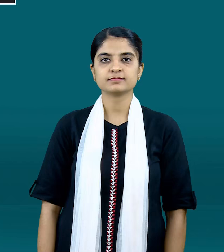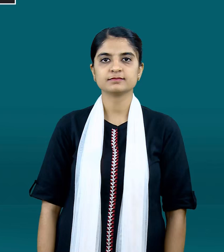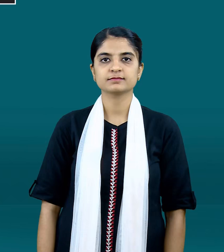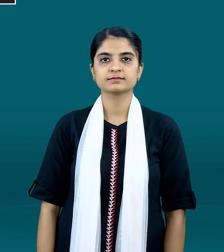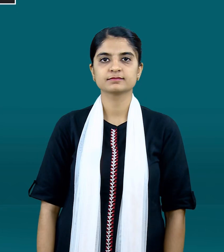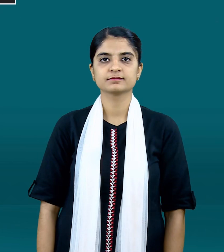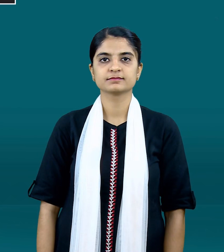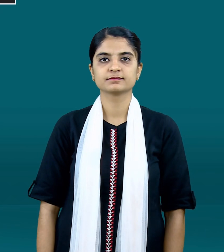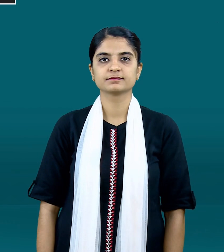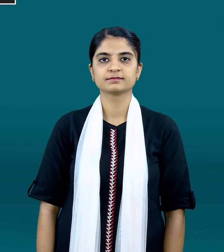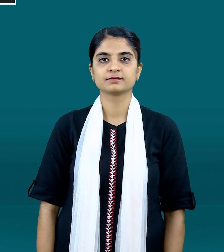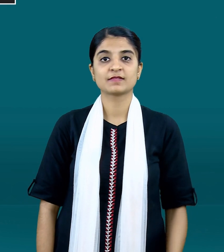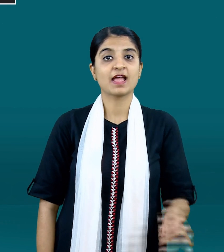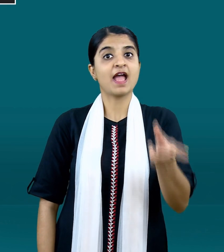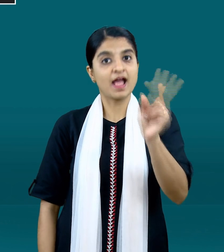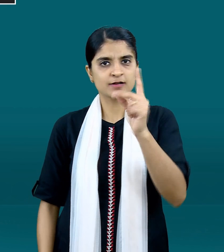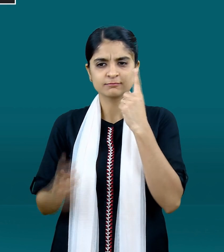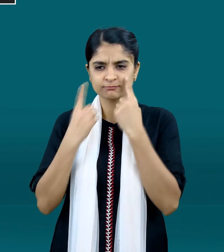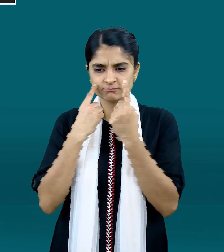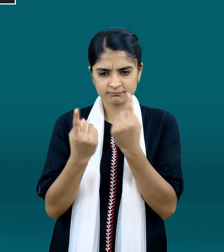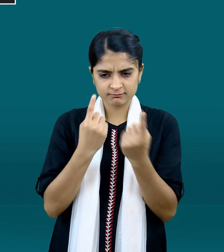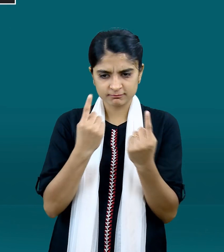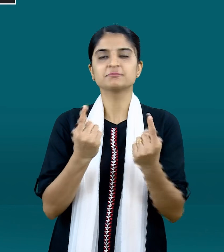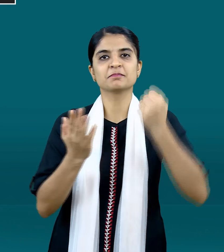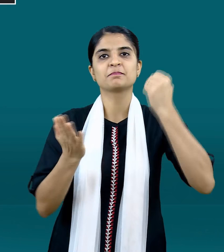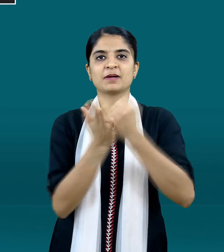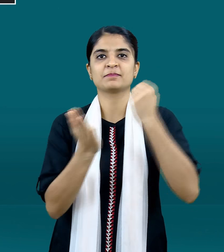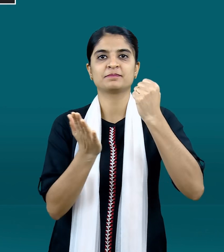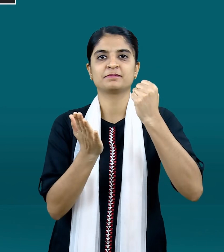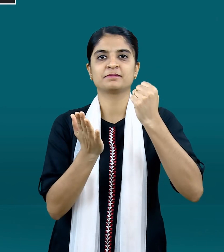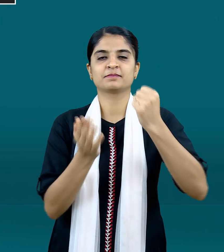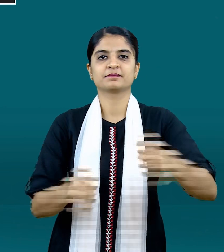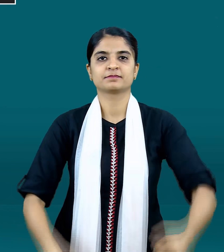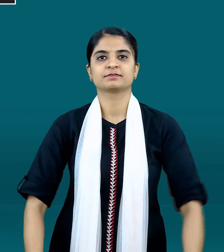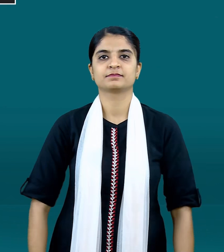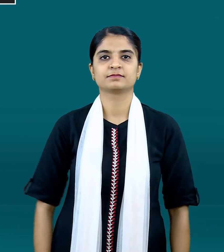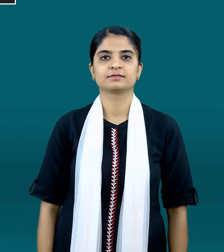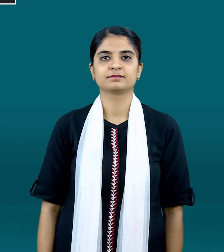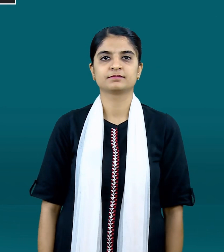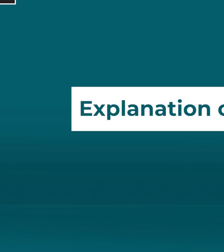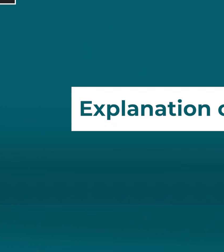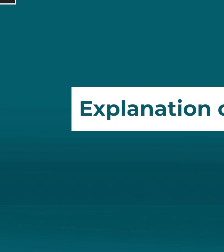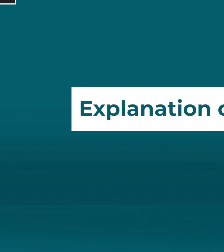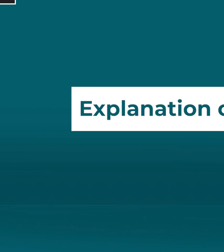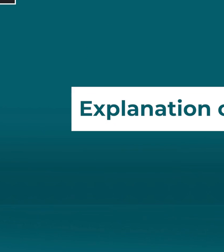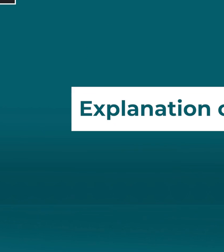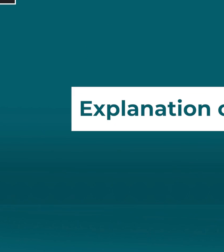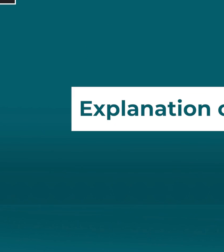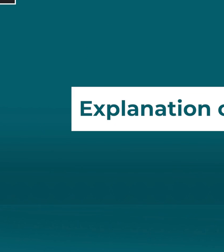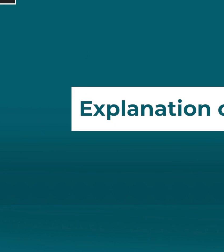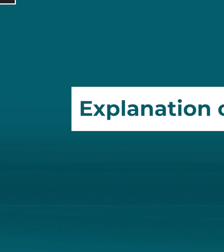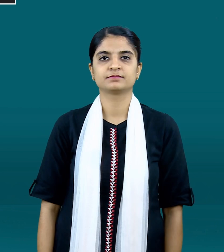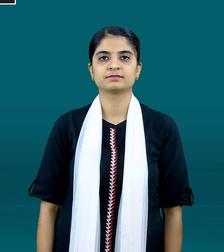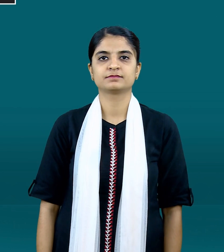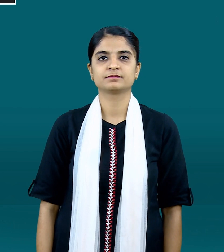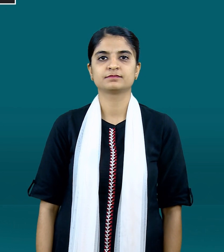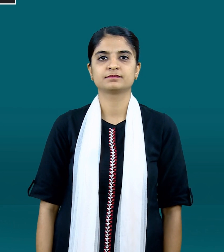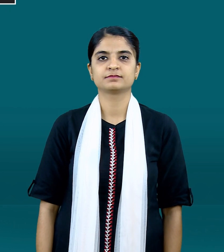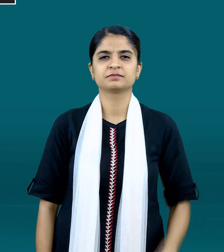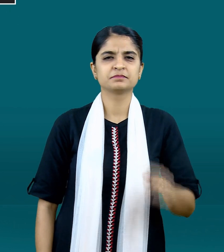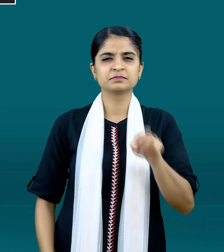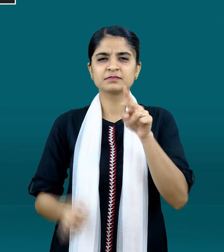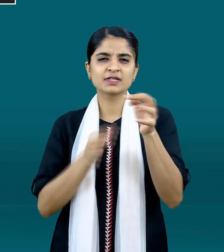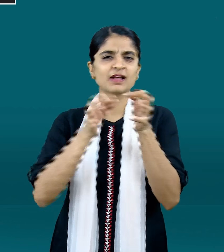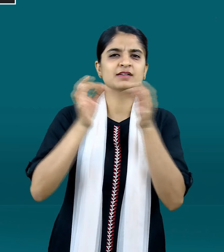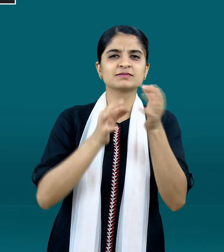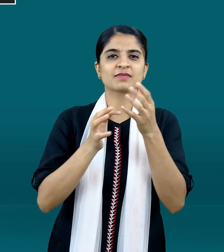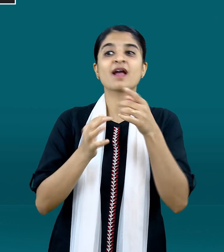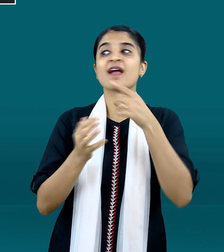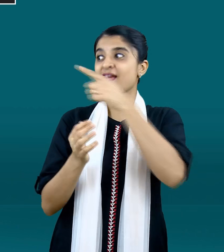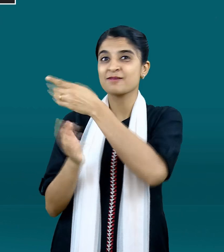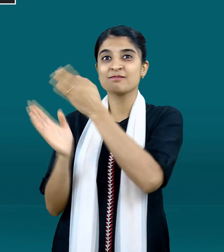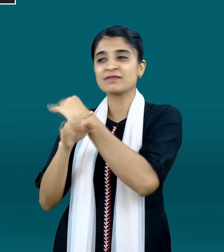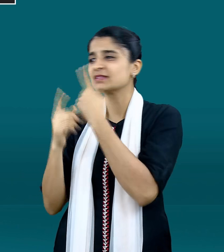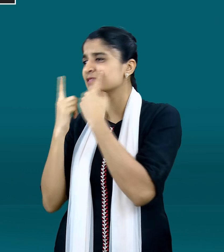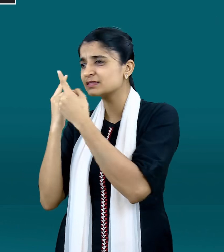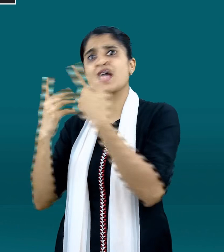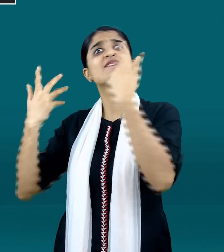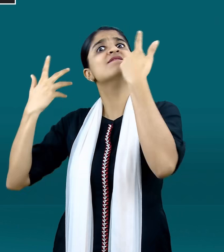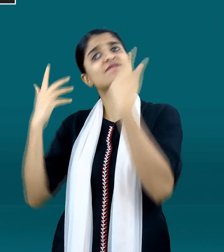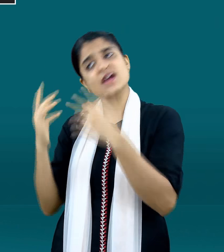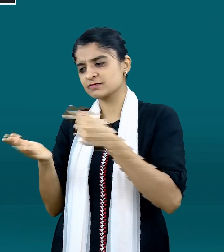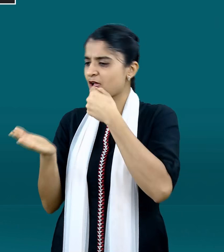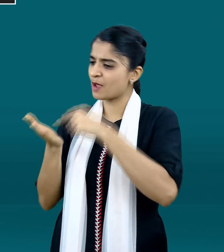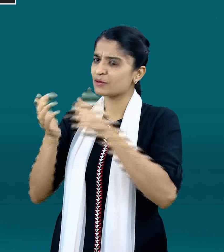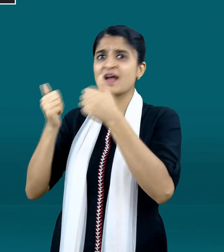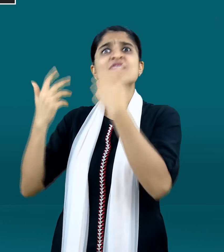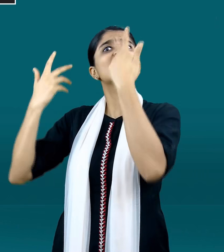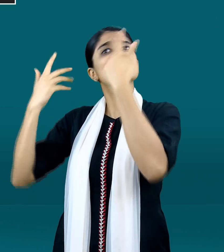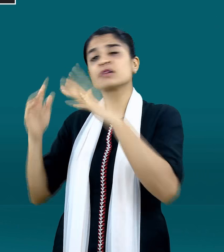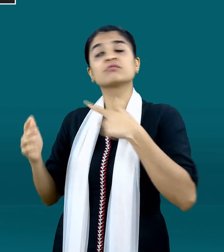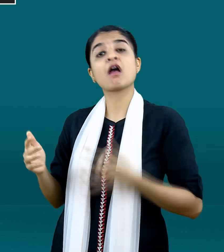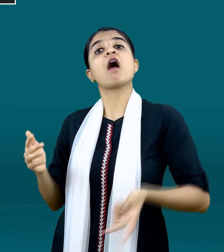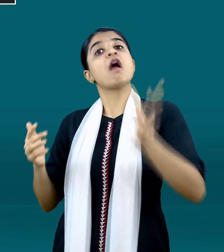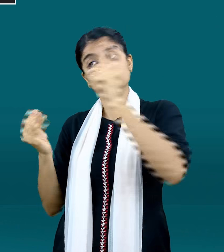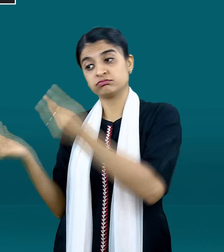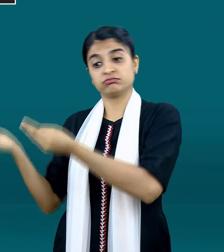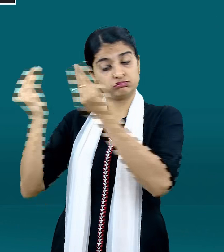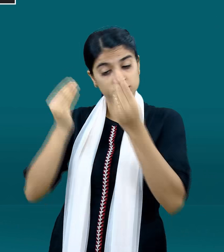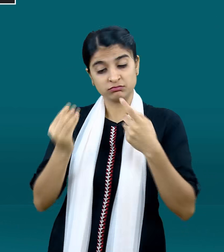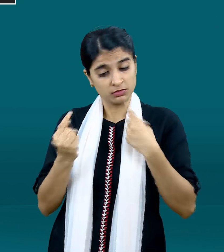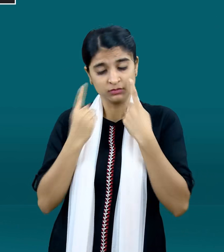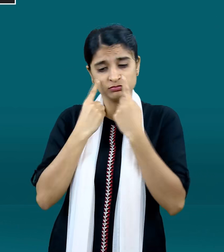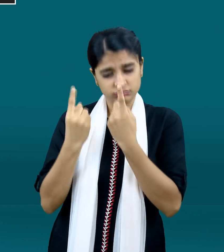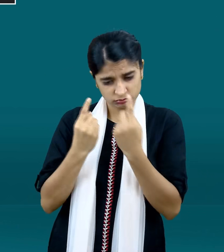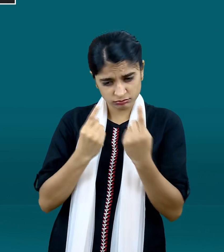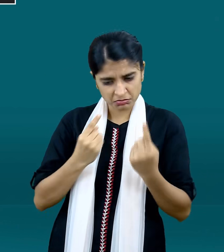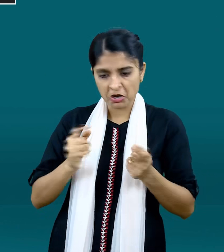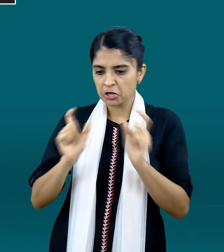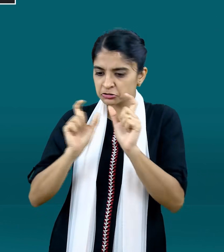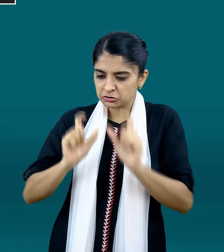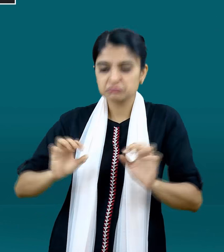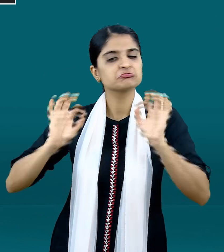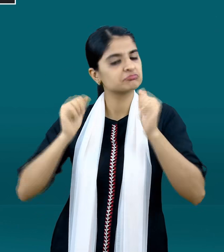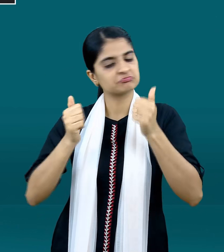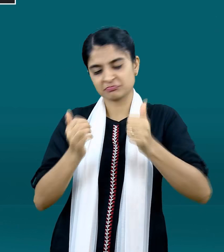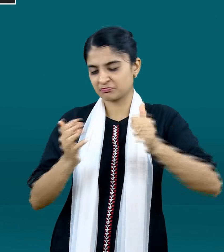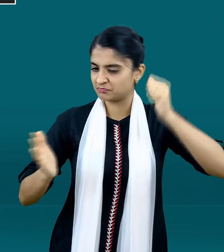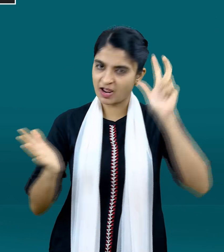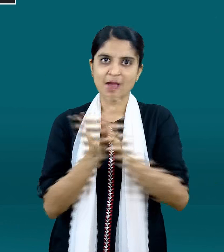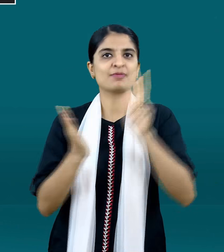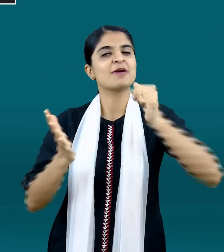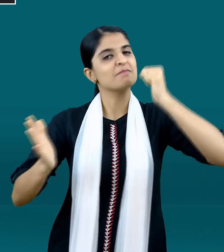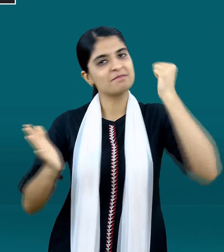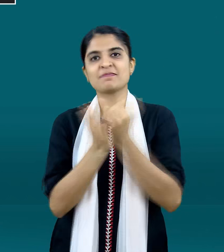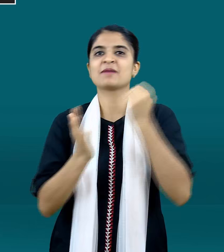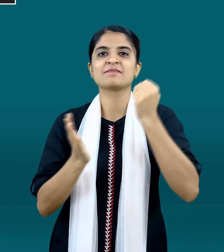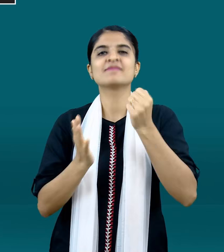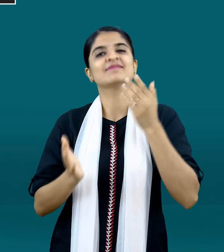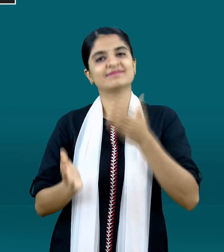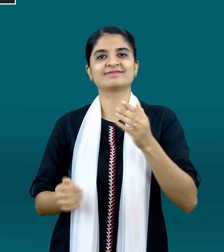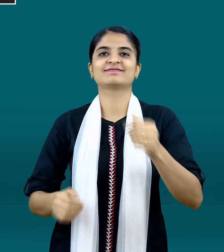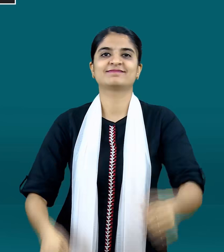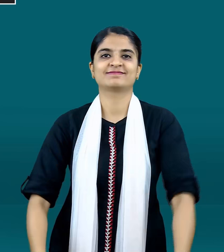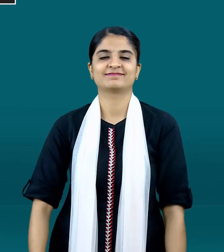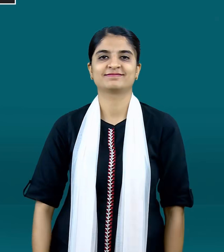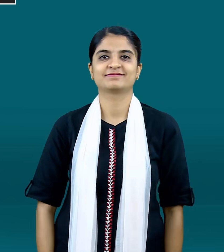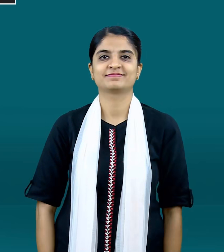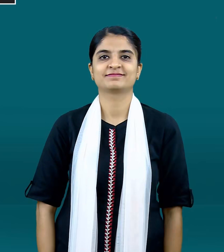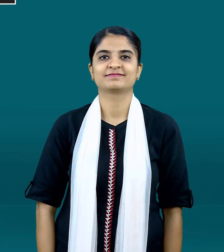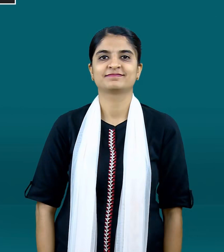Revalidation